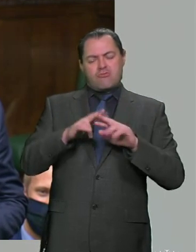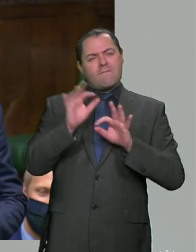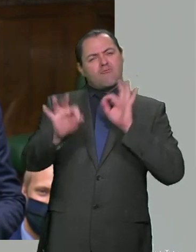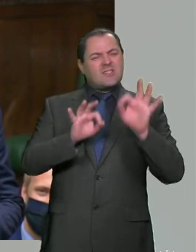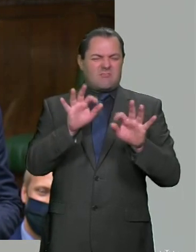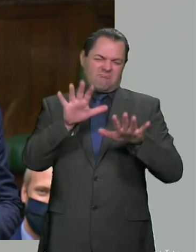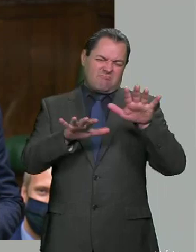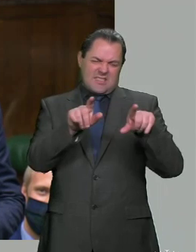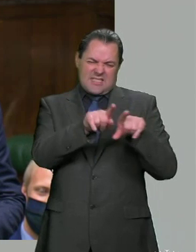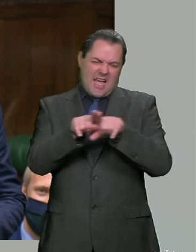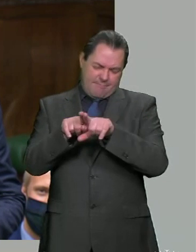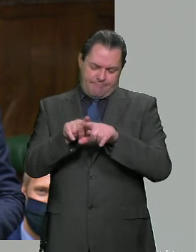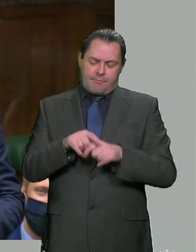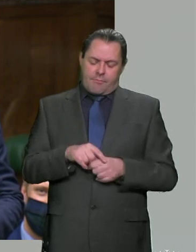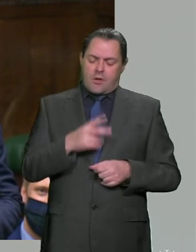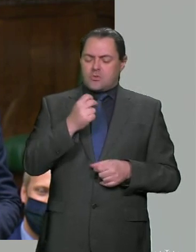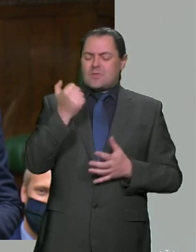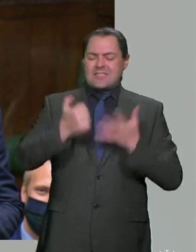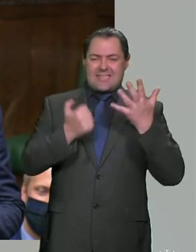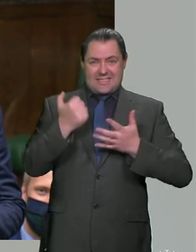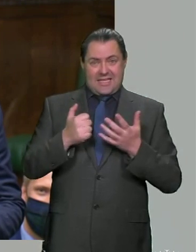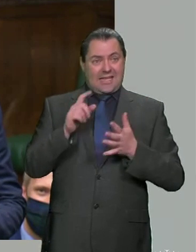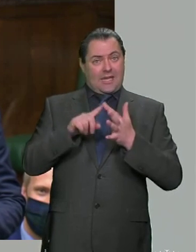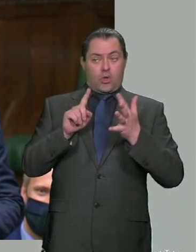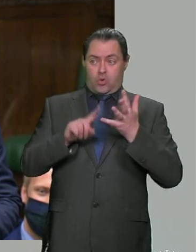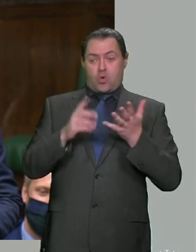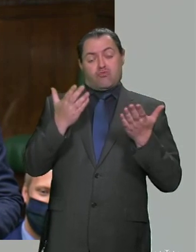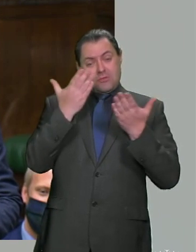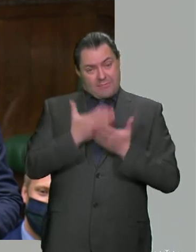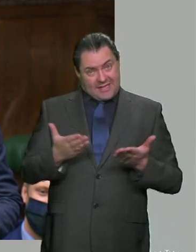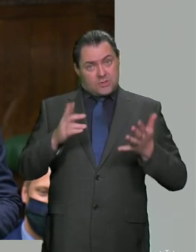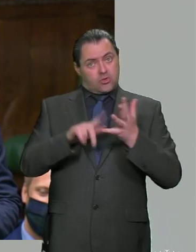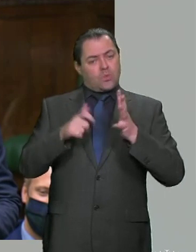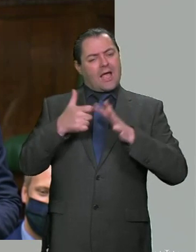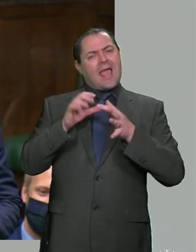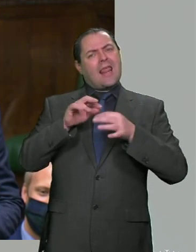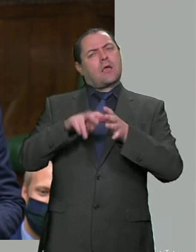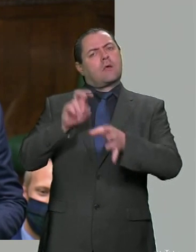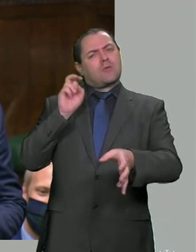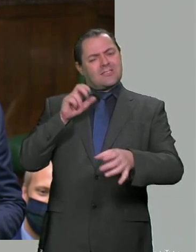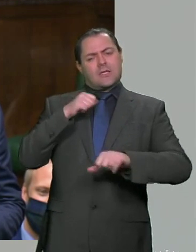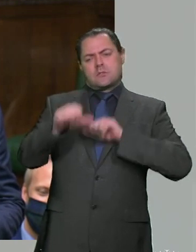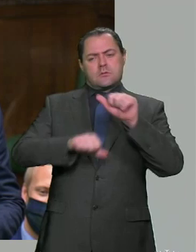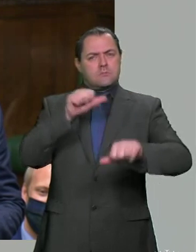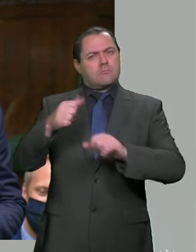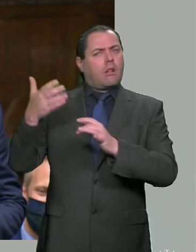In 2016, without interference, the EU respected the UK in the Brexit referendum process.